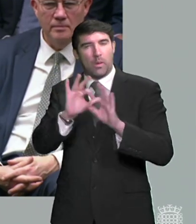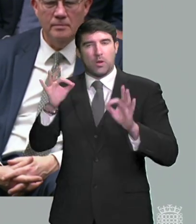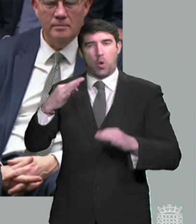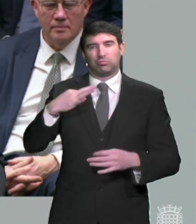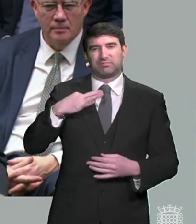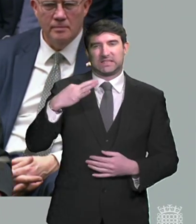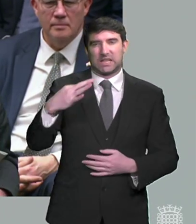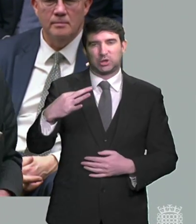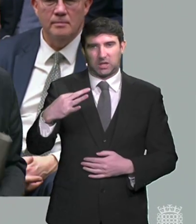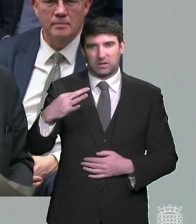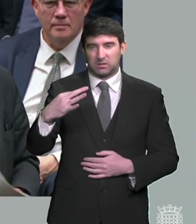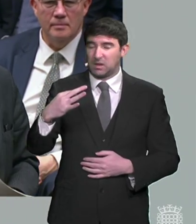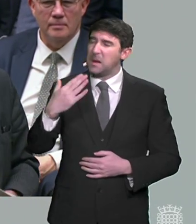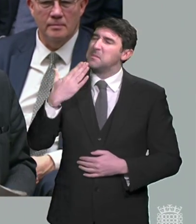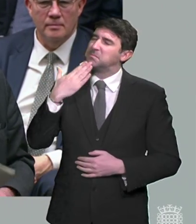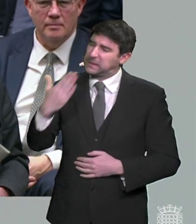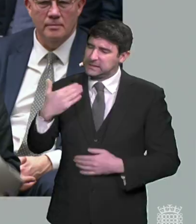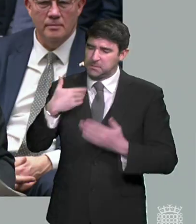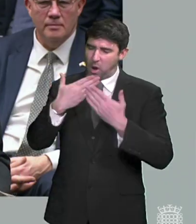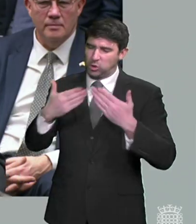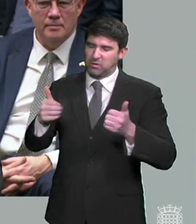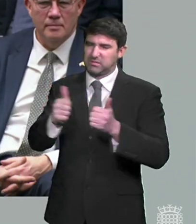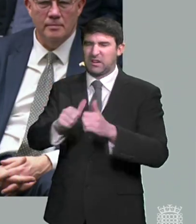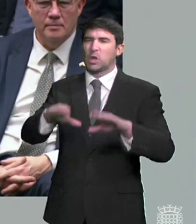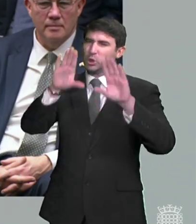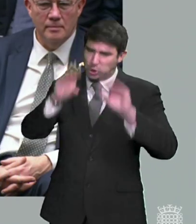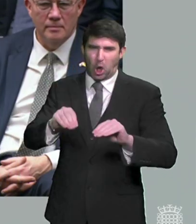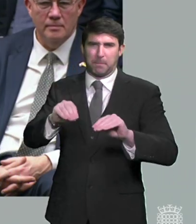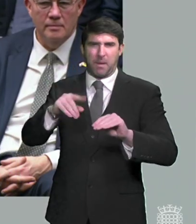Will my right honourable Friend assure me that he will do all he can to stop it?